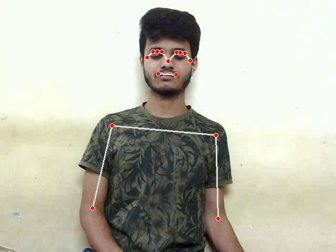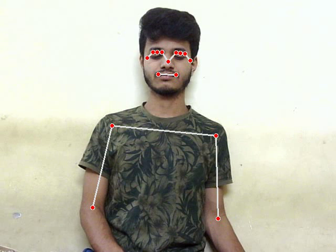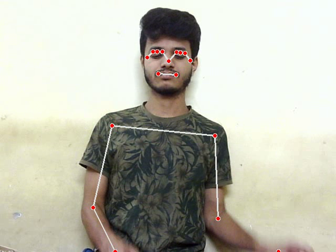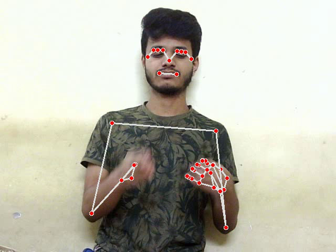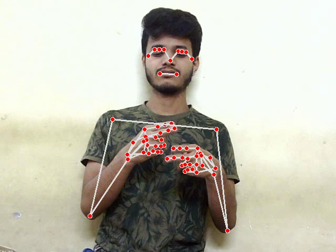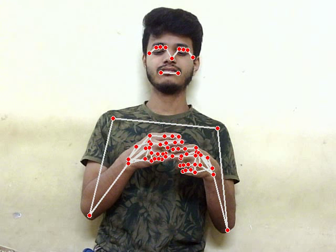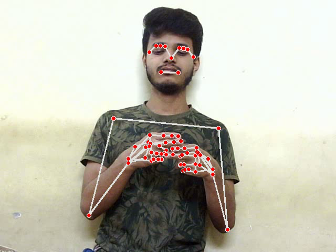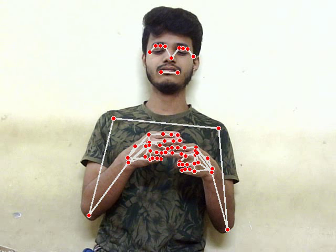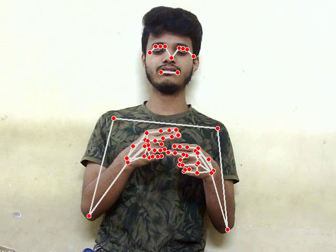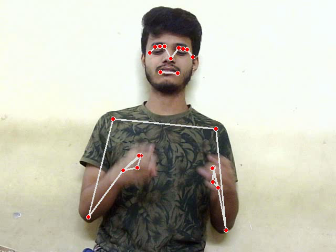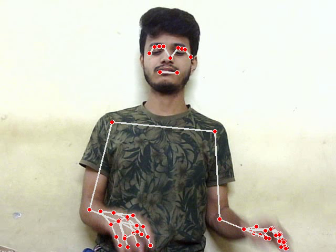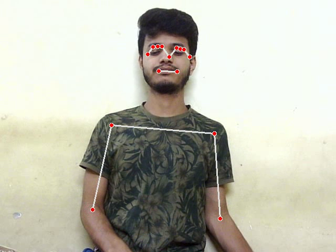name